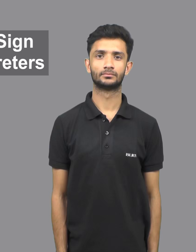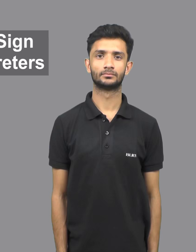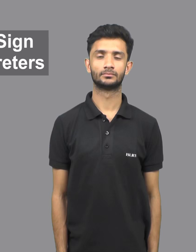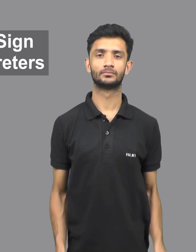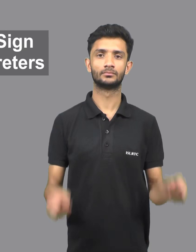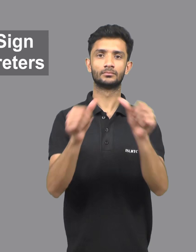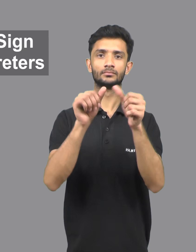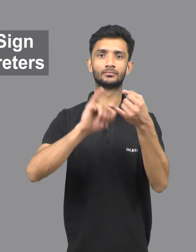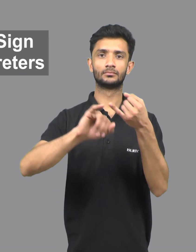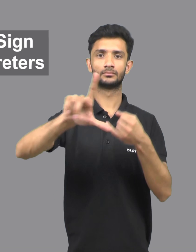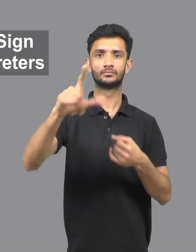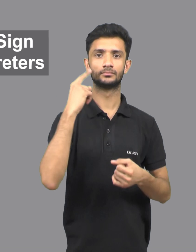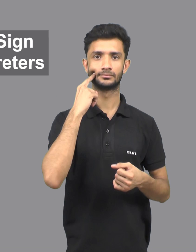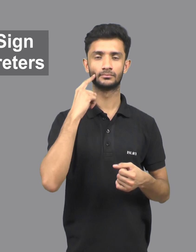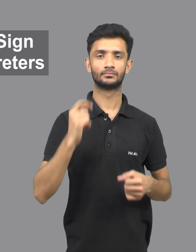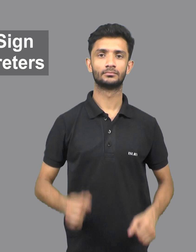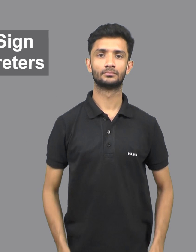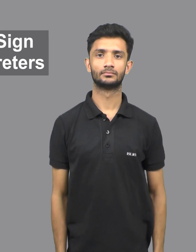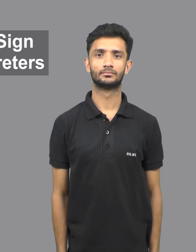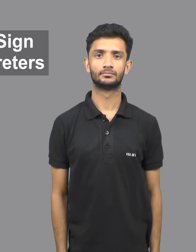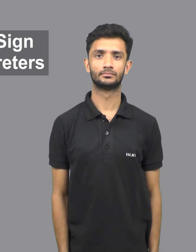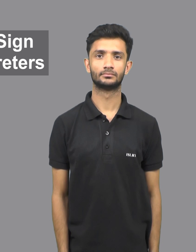Association of Sign Language Interpreters